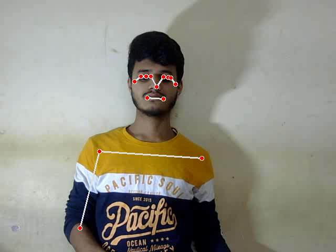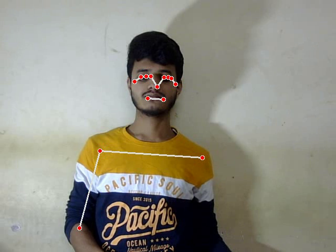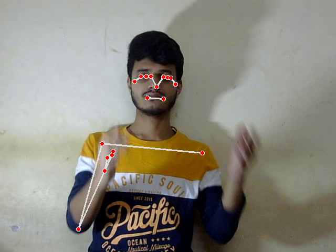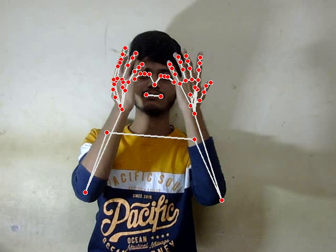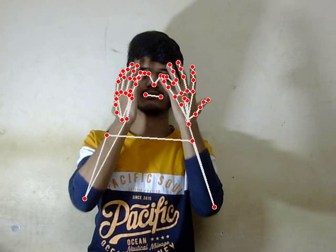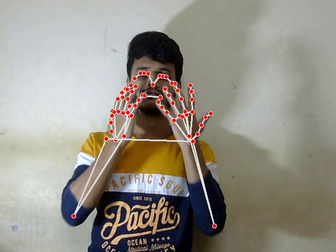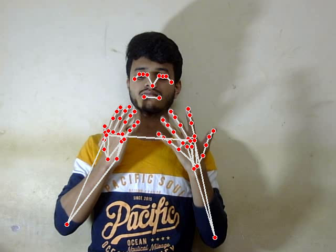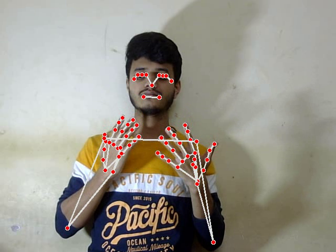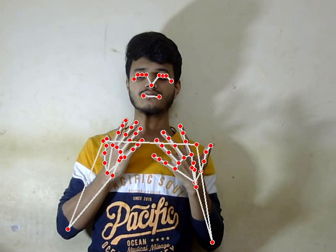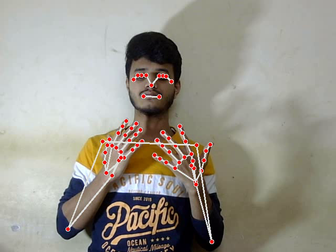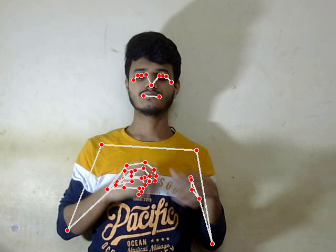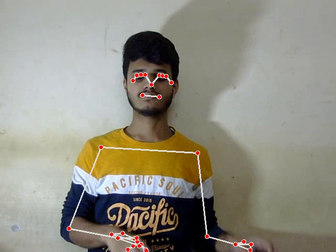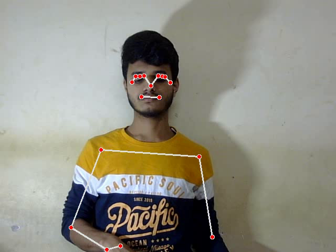sad